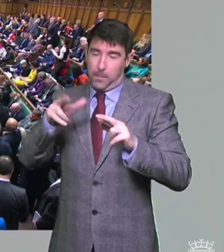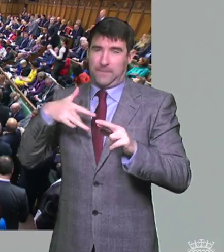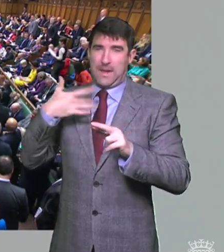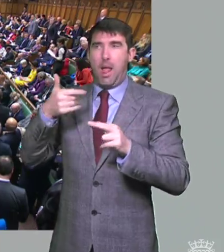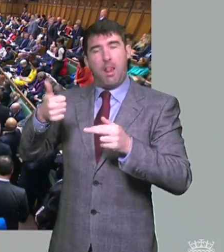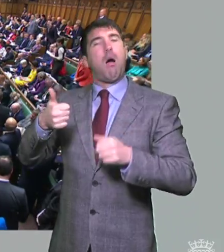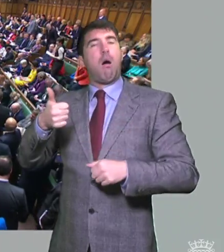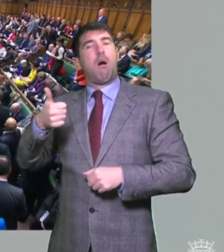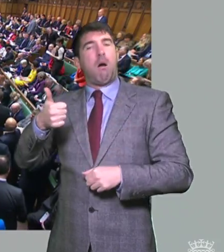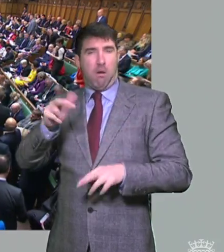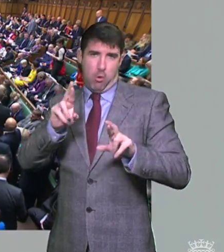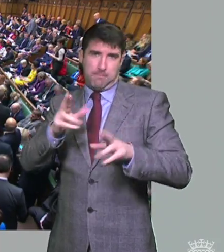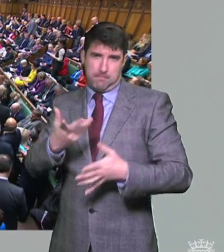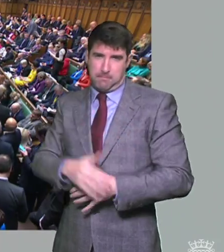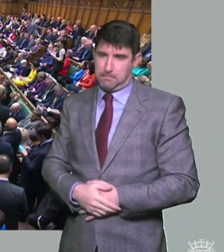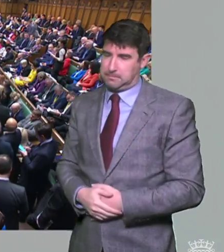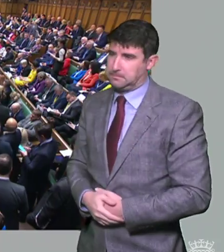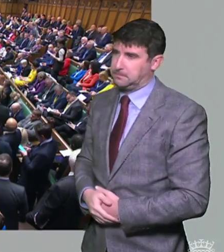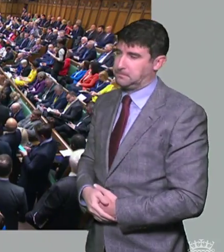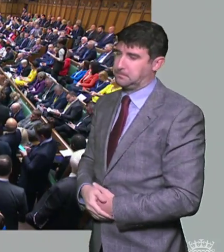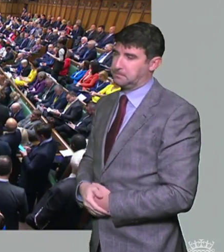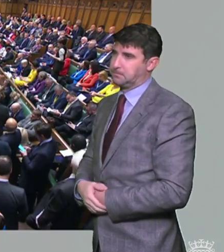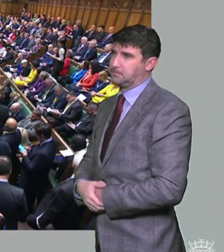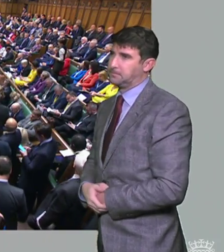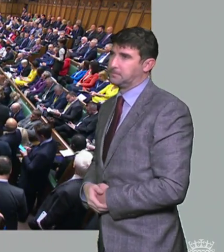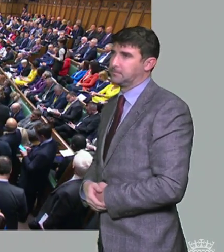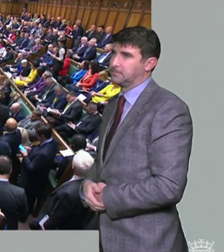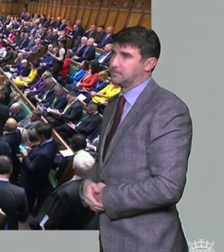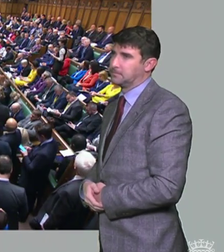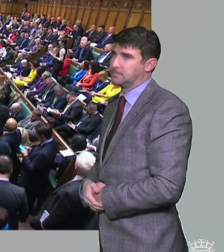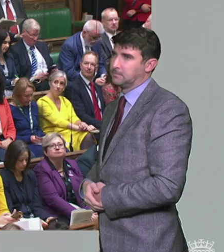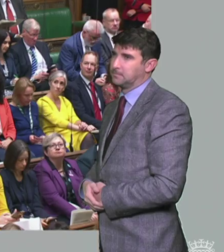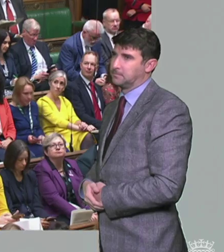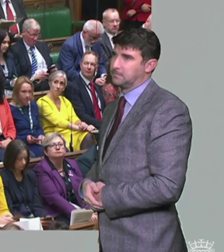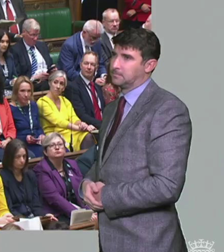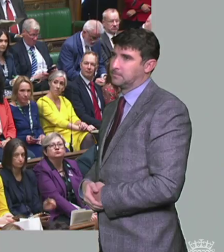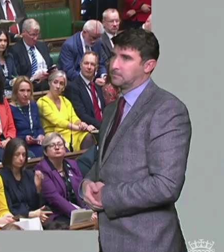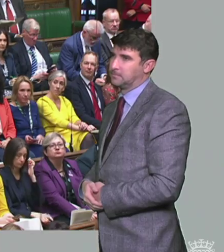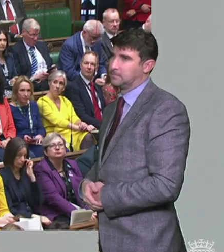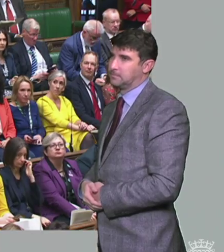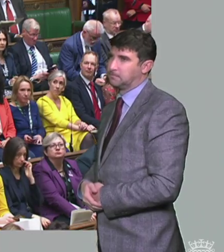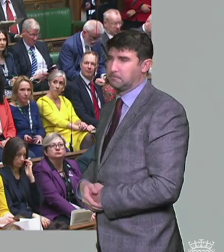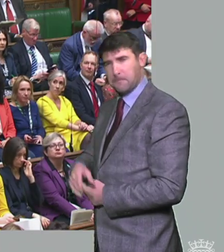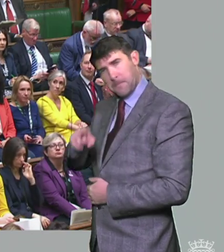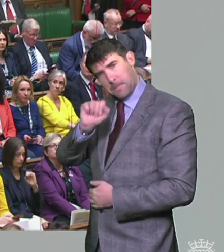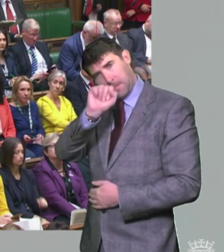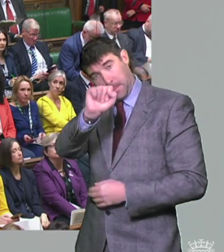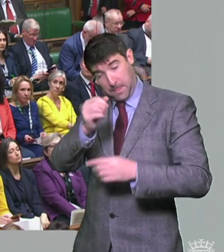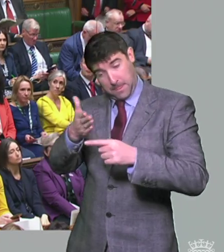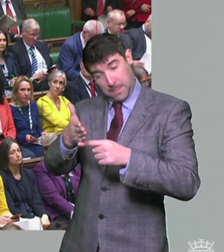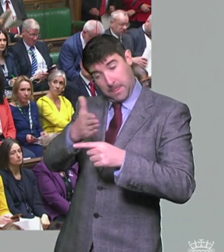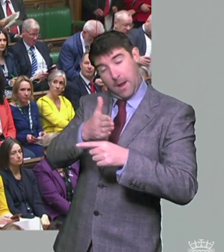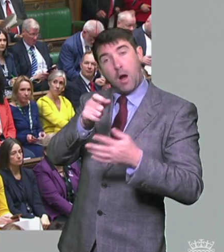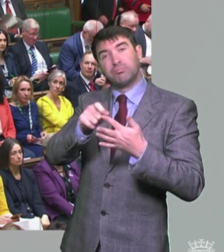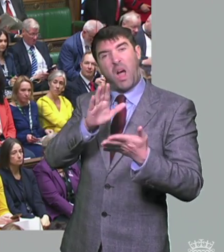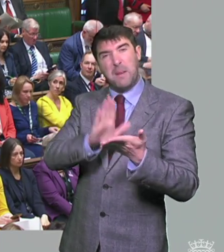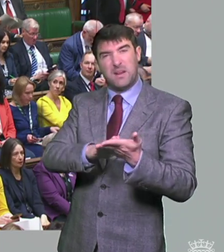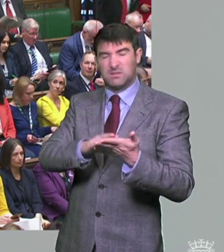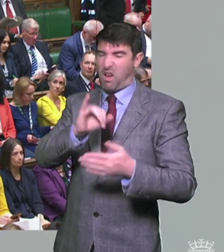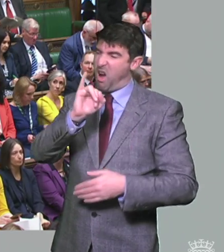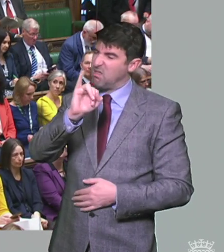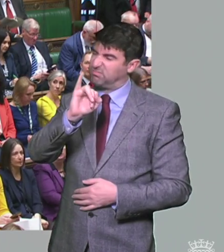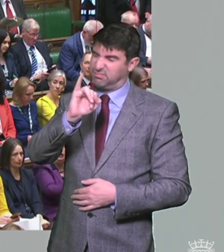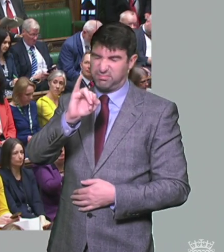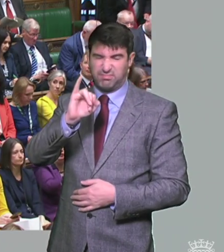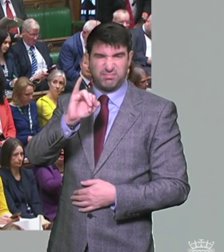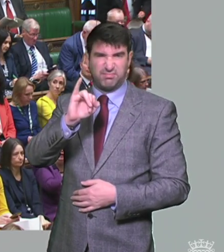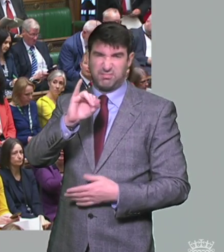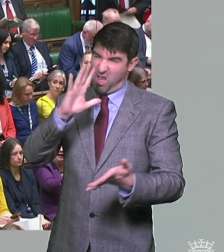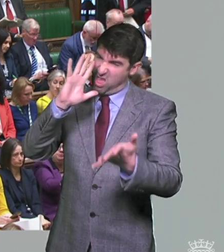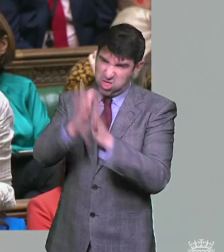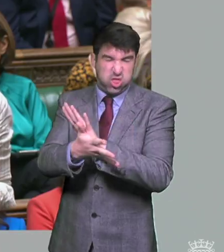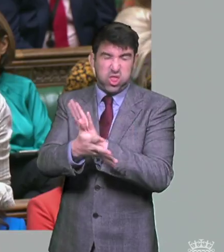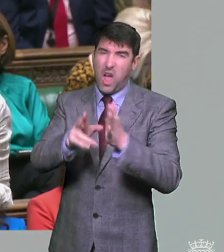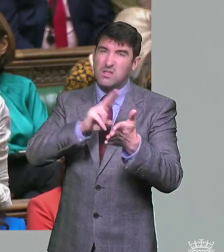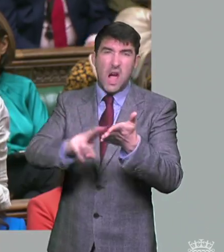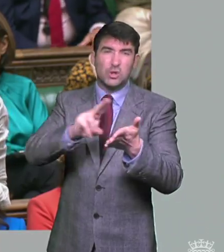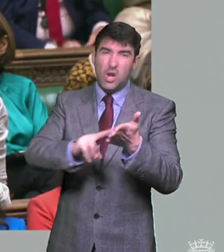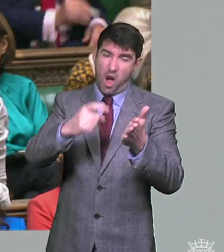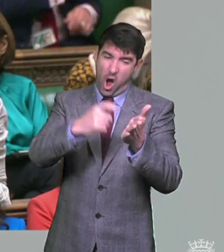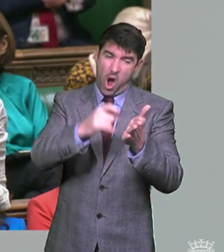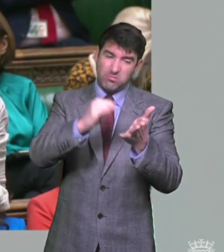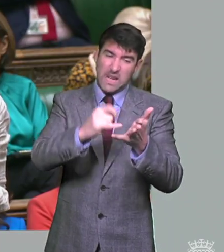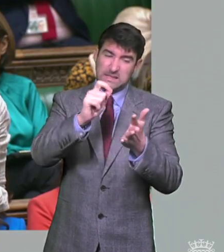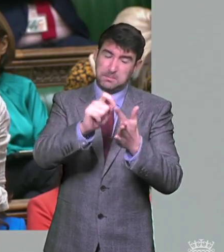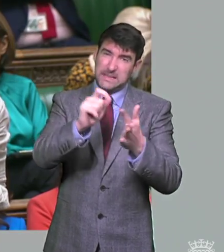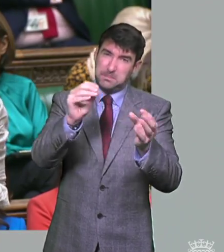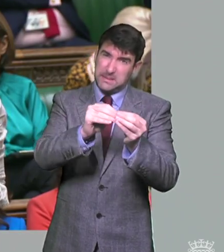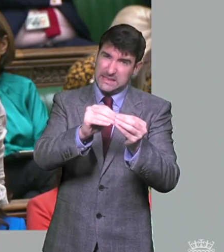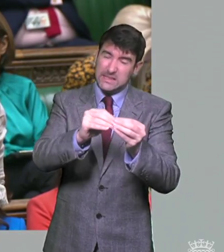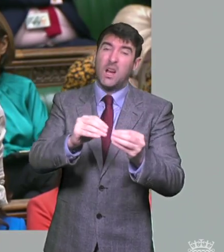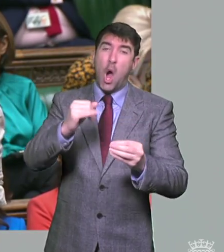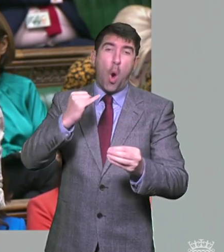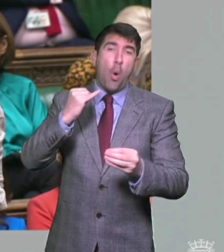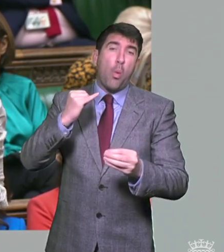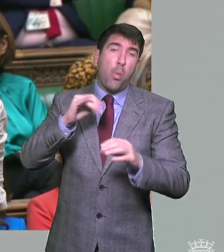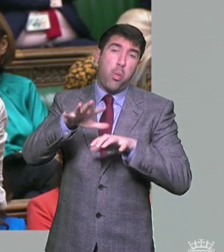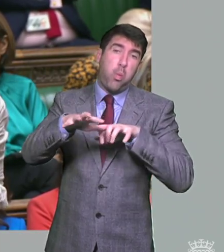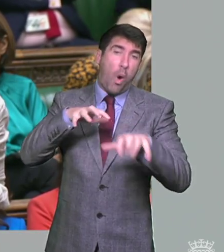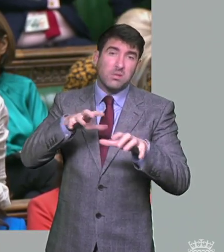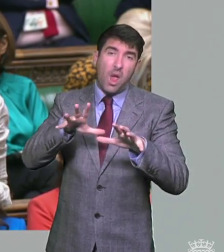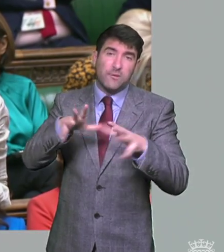The Prime Minister’s reckless predecessor, the right honourable Member for South West Norfolk, took a wrecking ball to nature, prompting millions of members of the Royal Society for the Protection of Birds, the National Trust and the Wildlife Trusts to rise up in opposition.